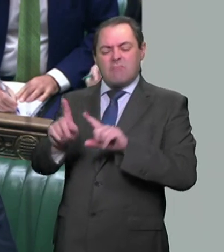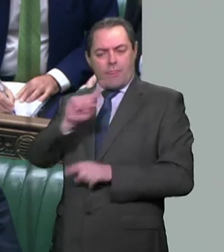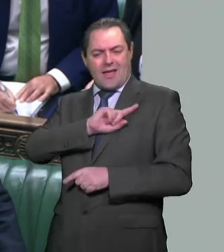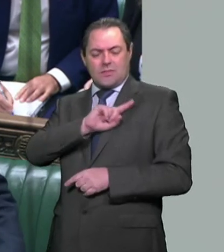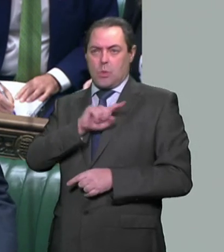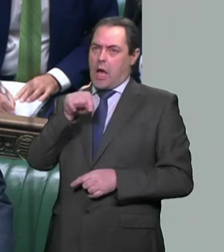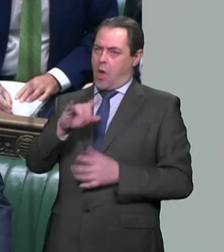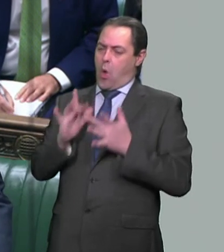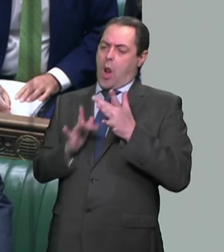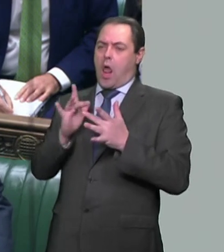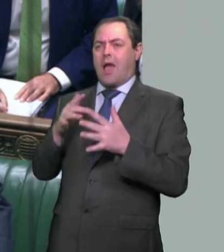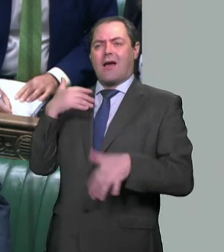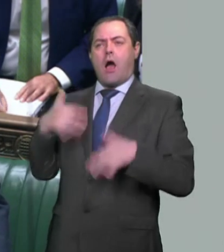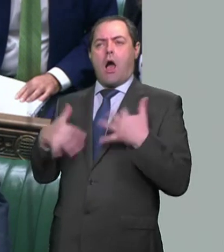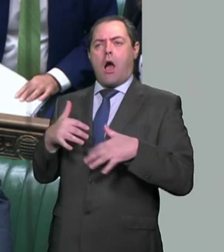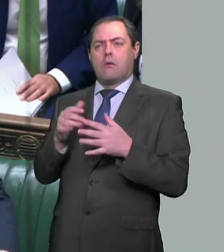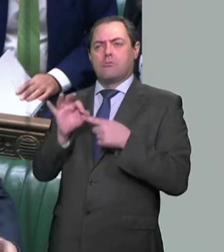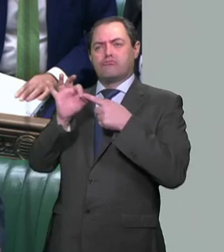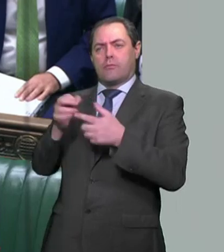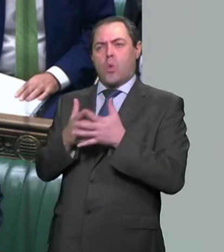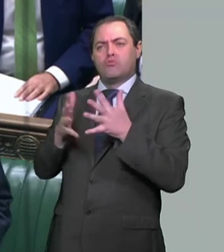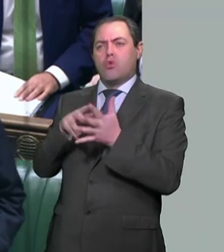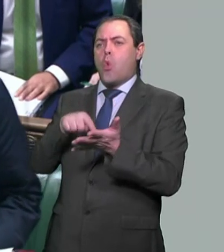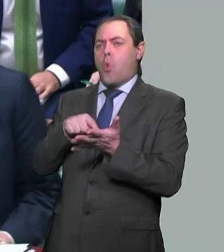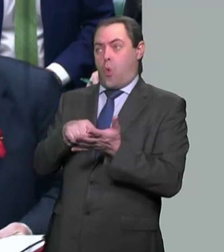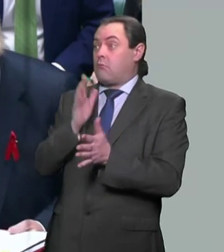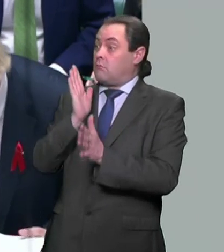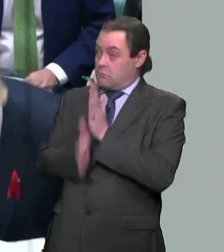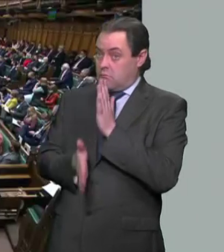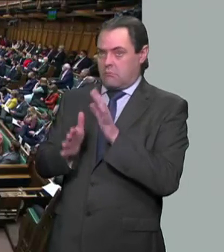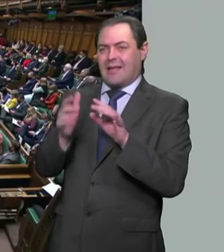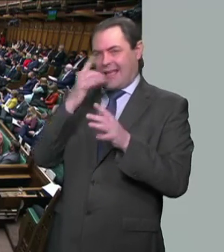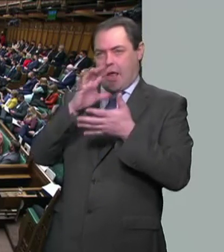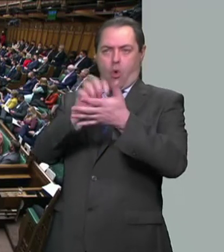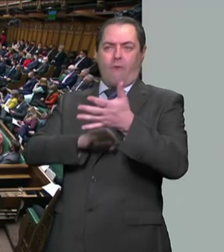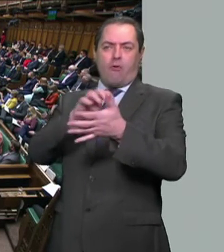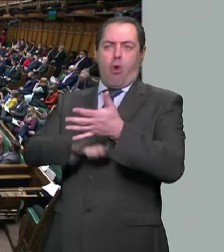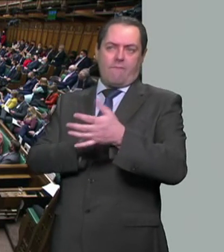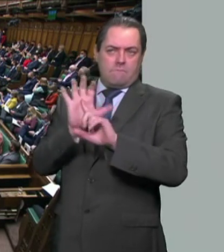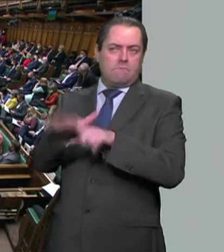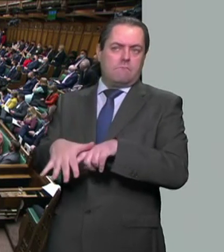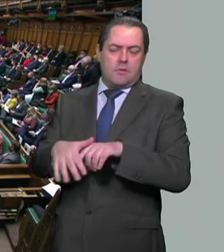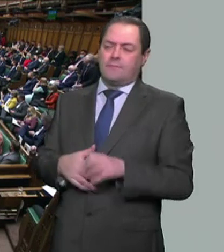It will indeed be of assistance to us in taking down that kind of material.